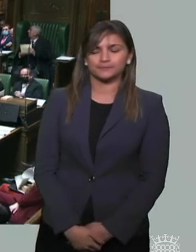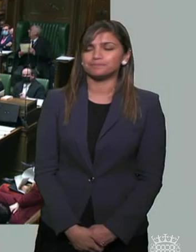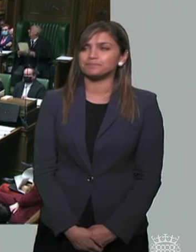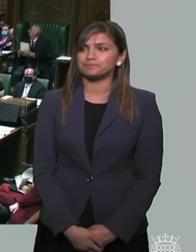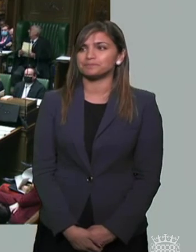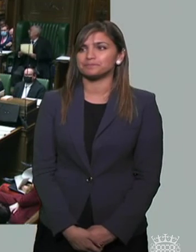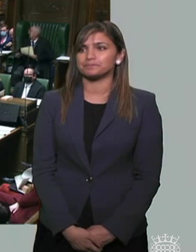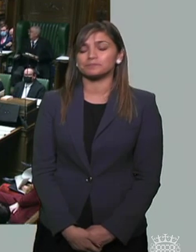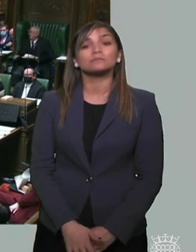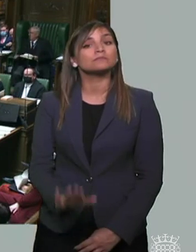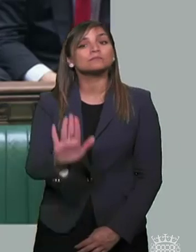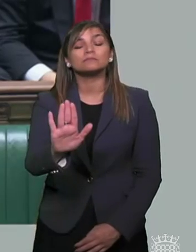We deliver—they complain.